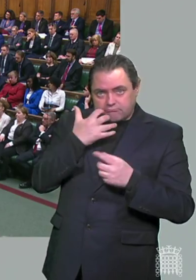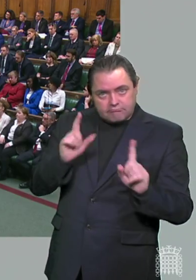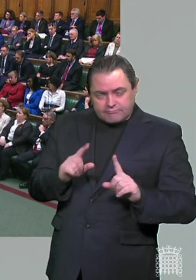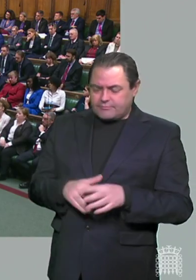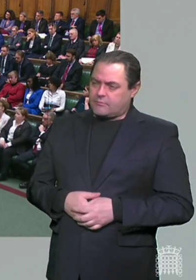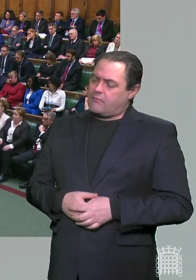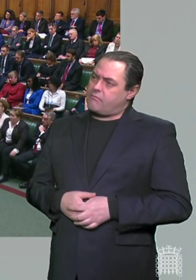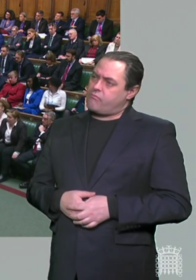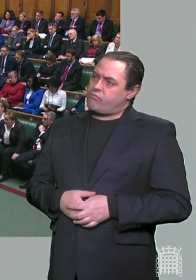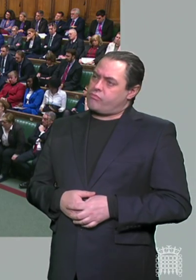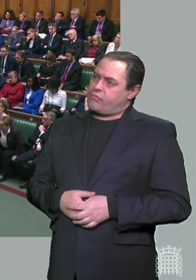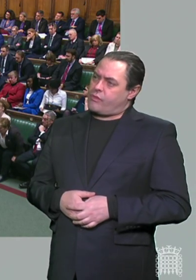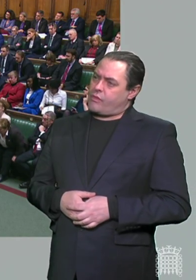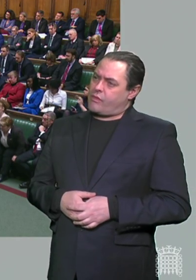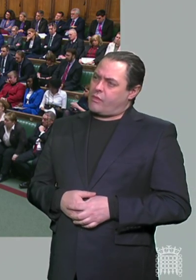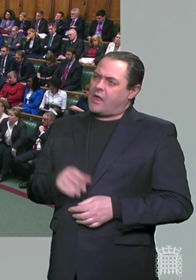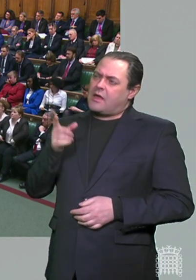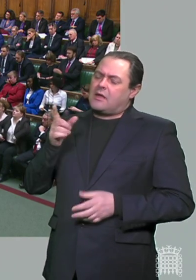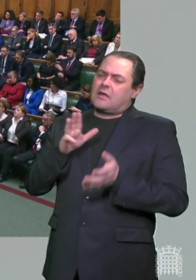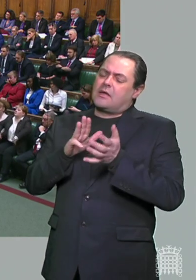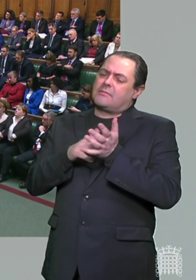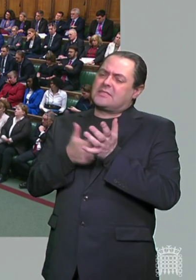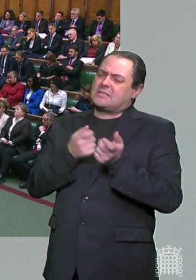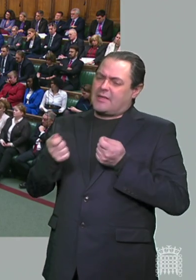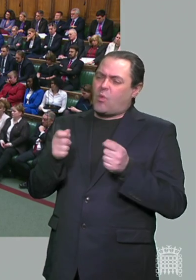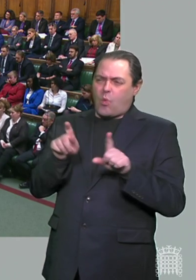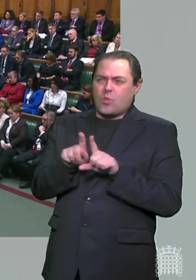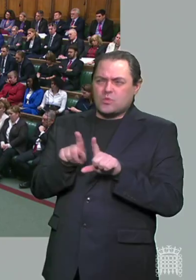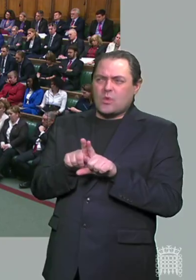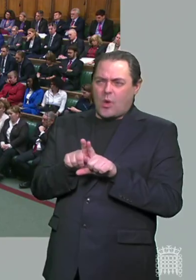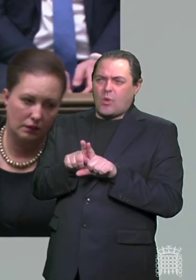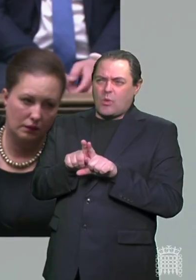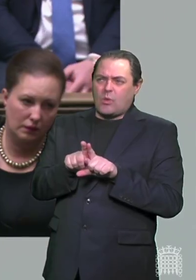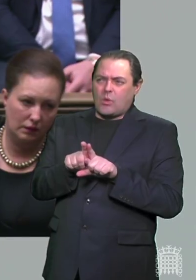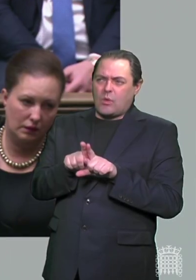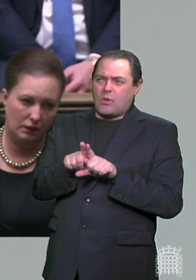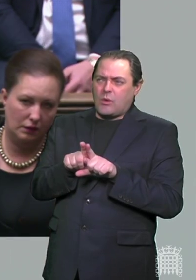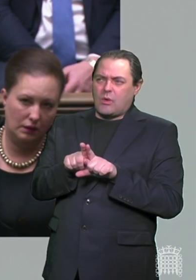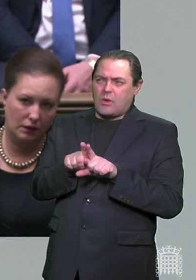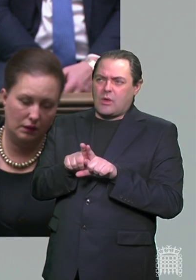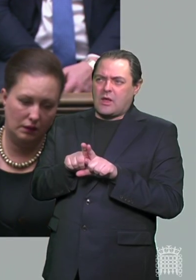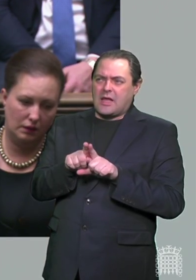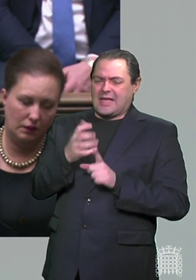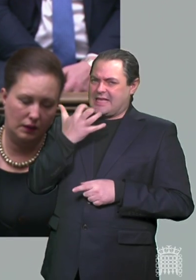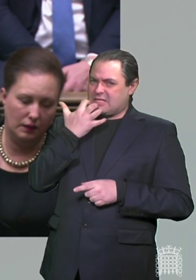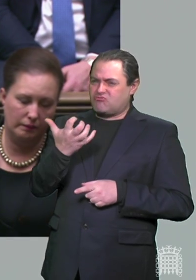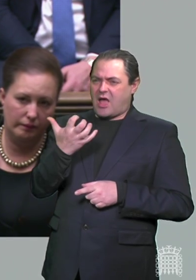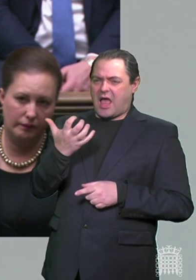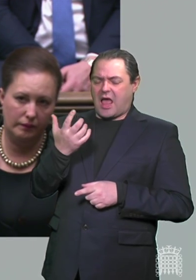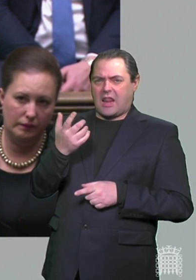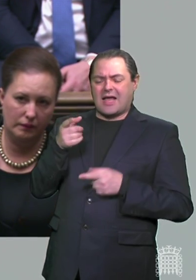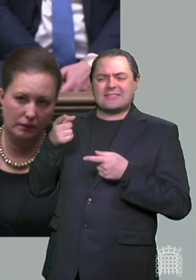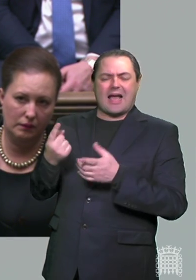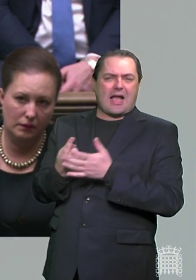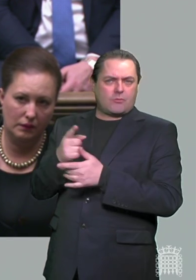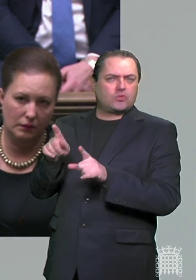The honourable Lady failed to mention the horrific attacks on civilians inside Israel as well.